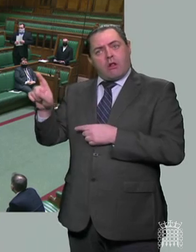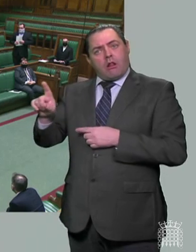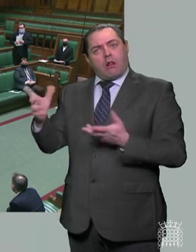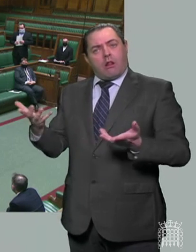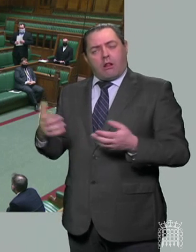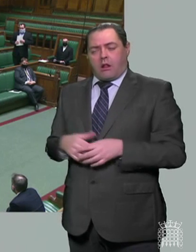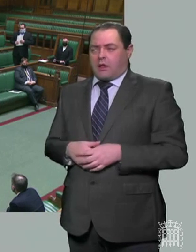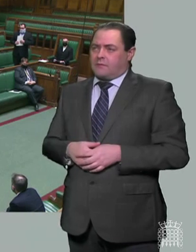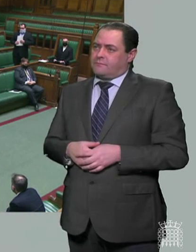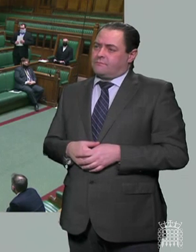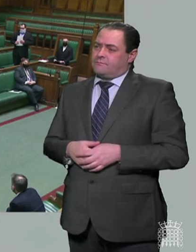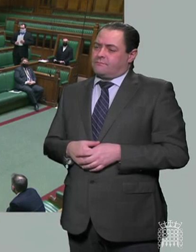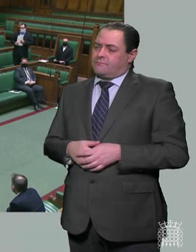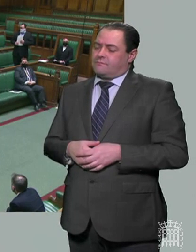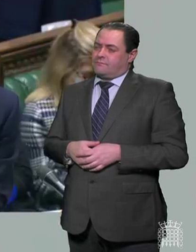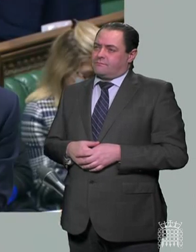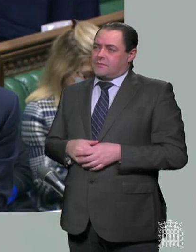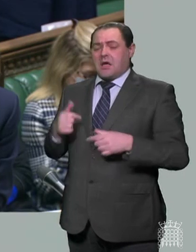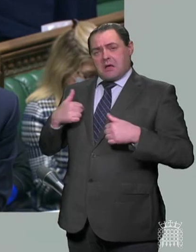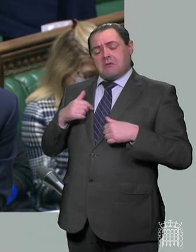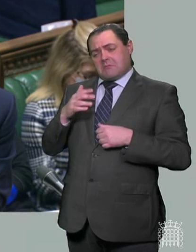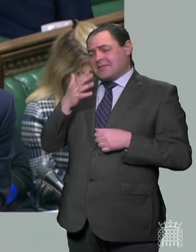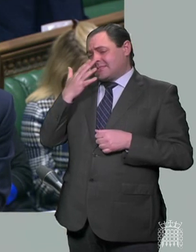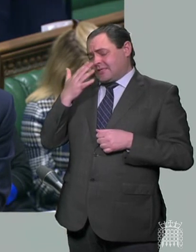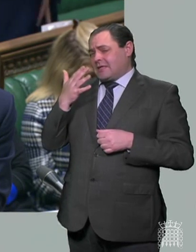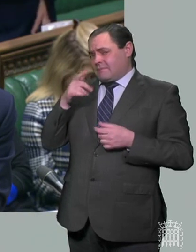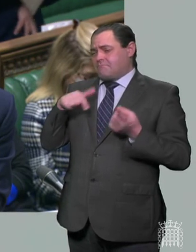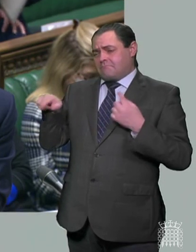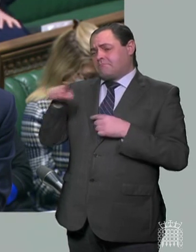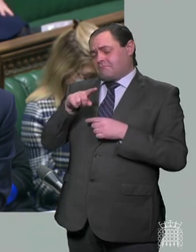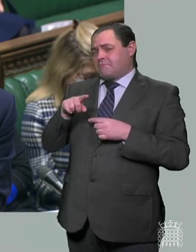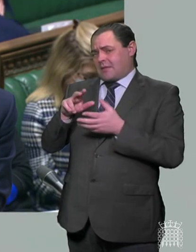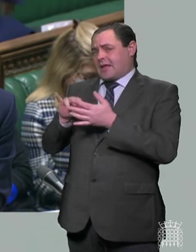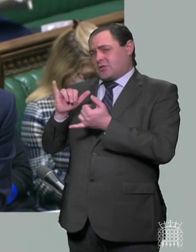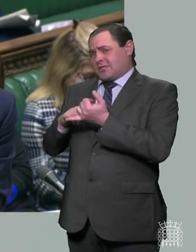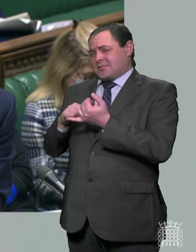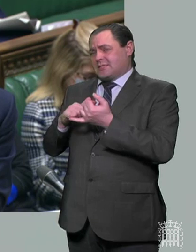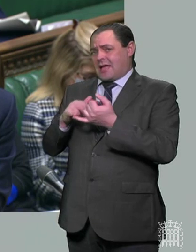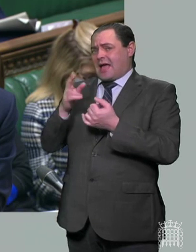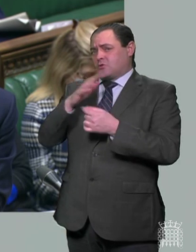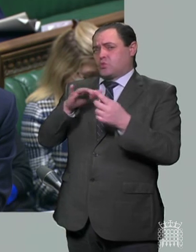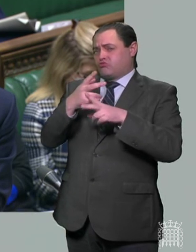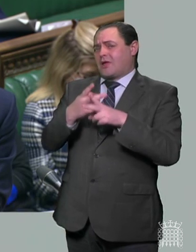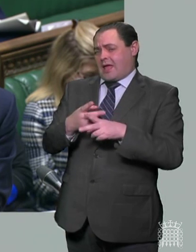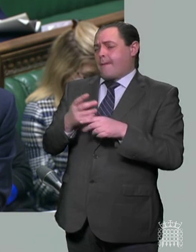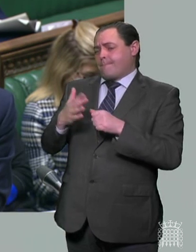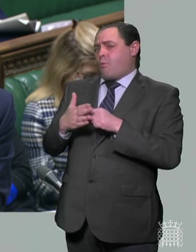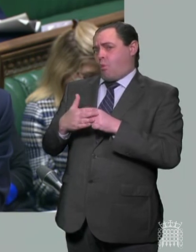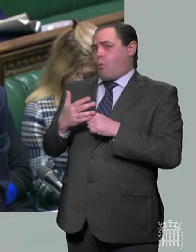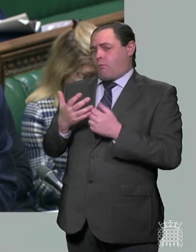We are actually seeing very encouraging signs of take-up in the health sector and in social care.